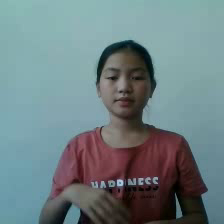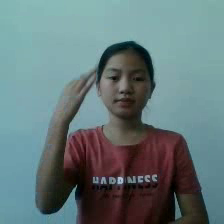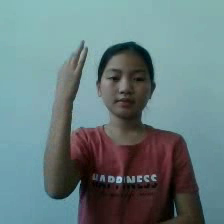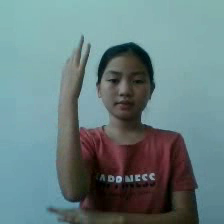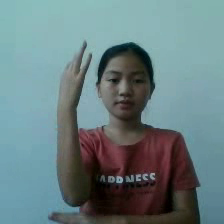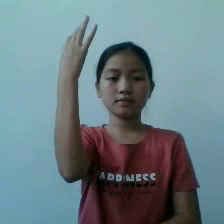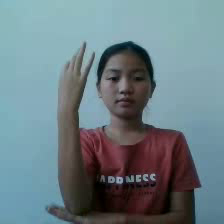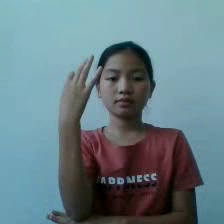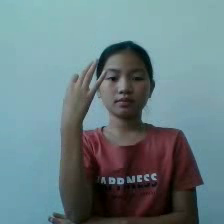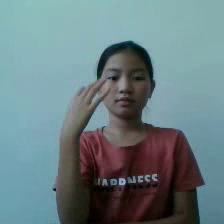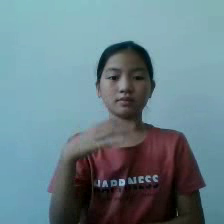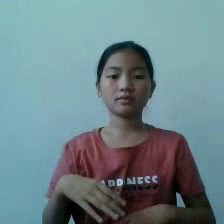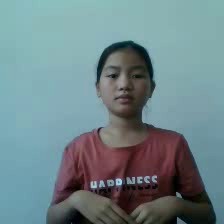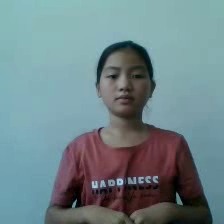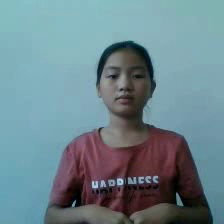Trưa